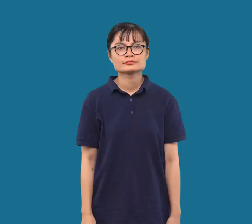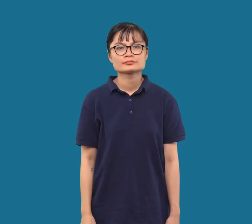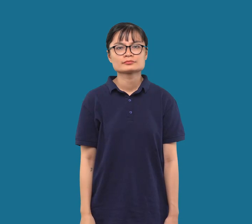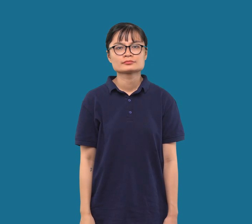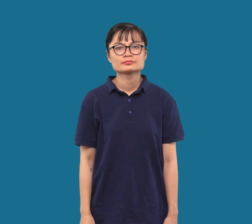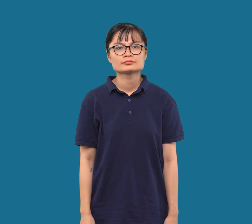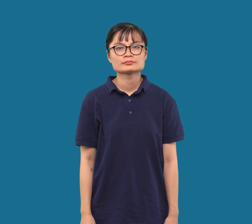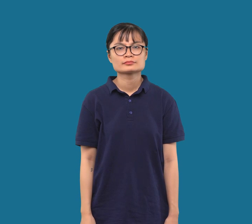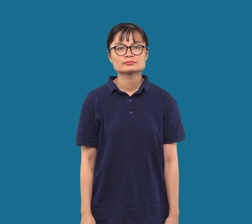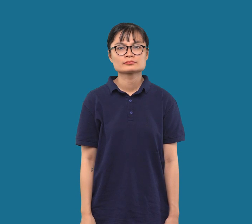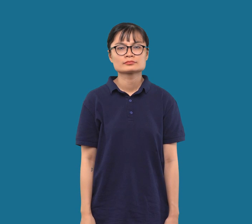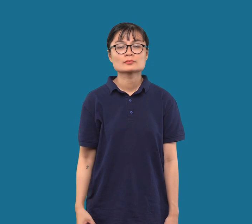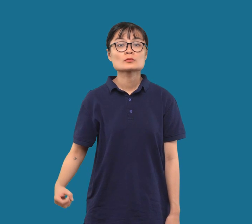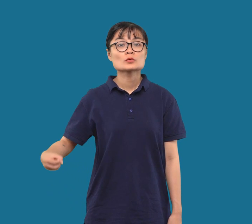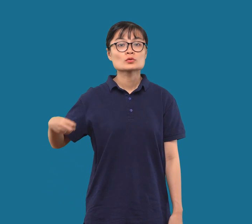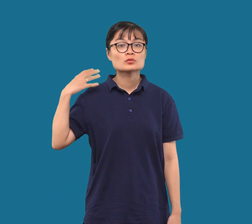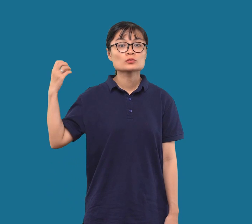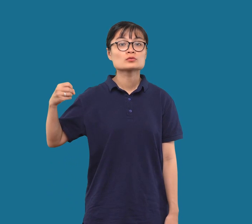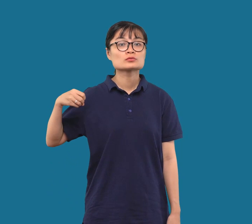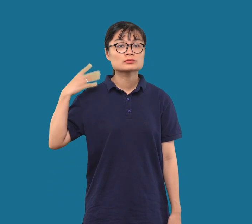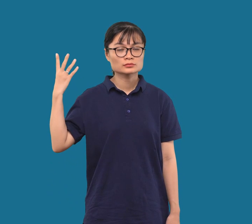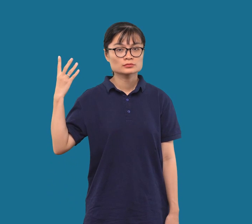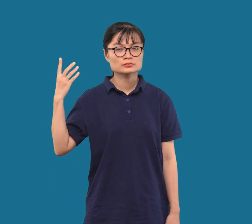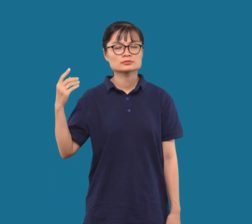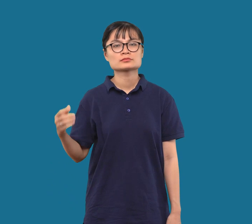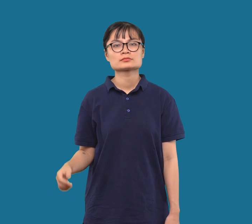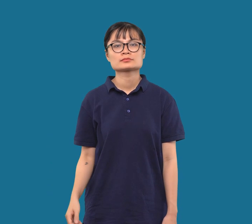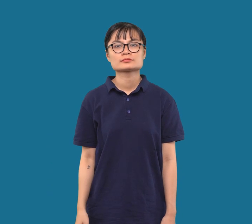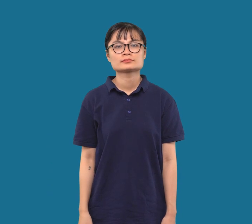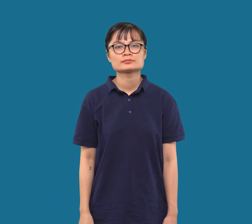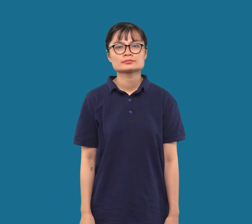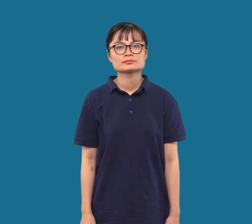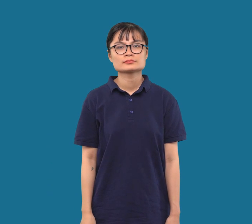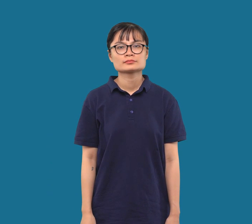thủ tướng